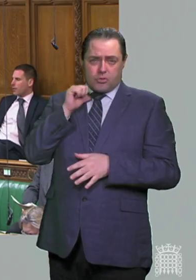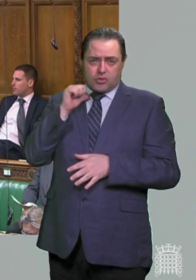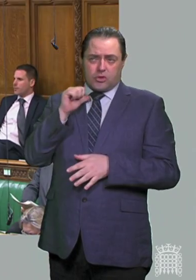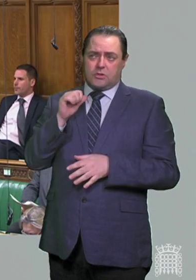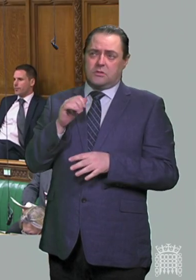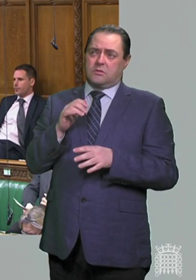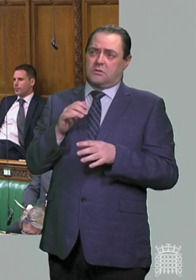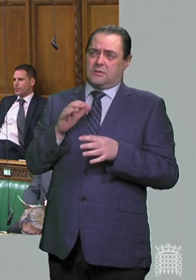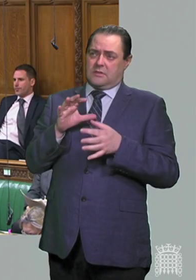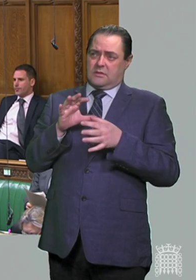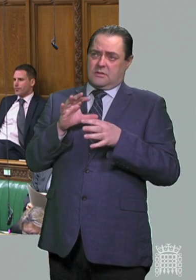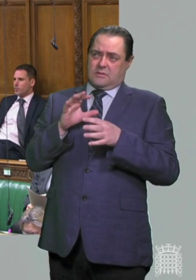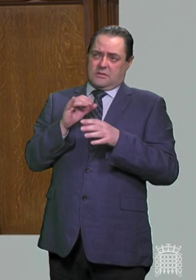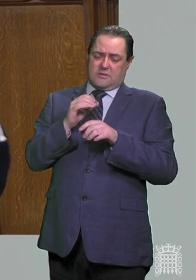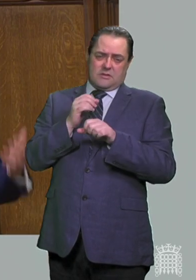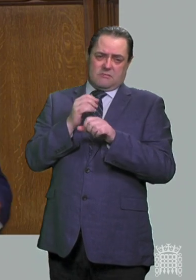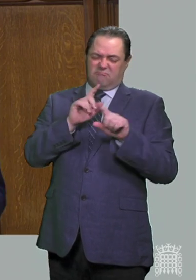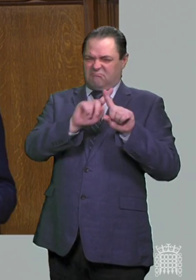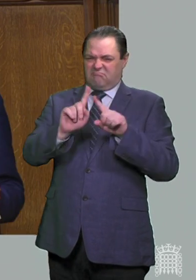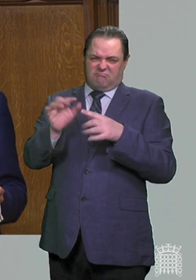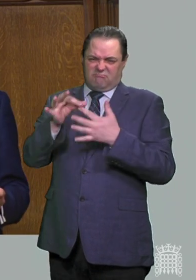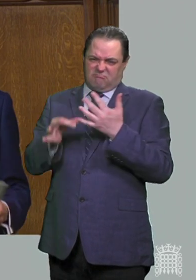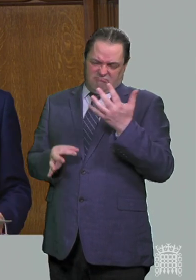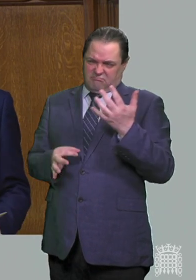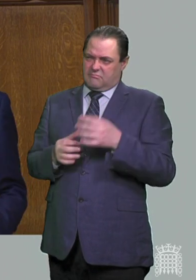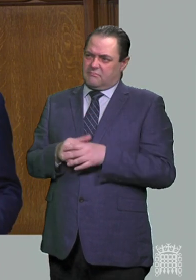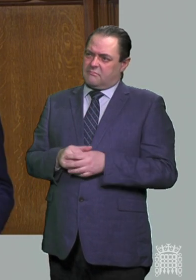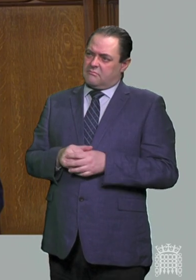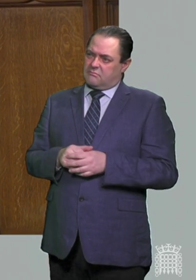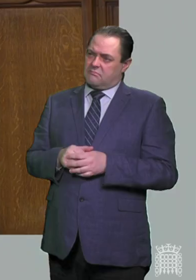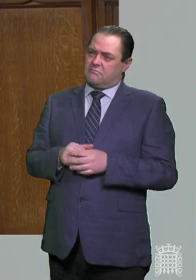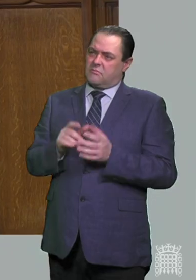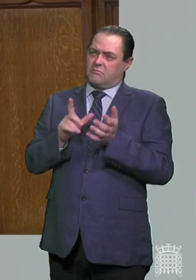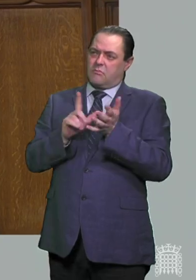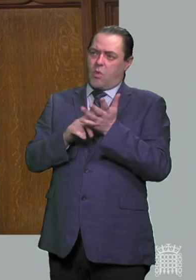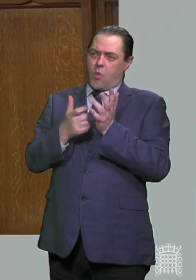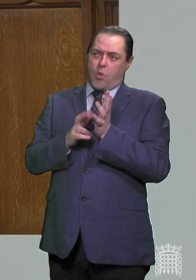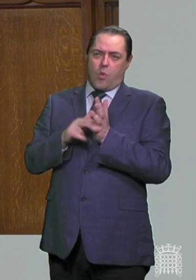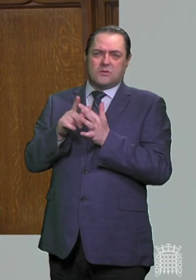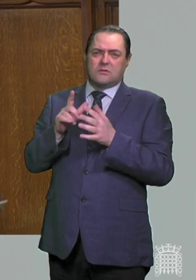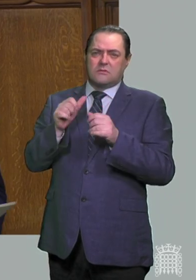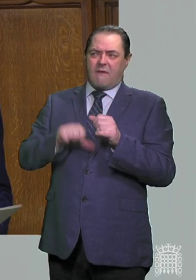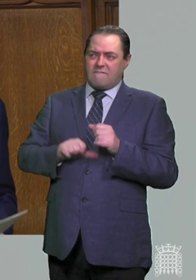Lomas in South Anston, Grays of Thurcroft, Stuart Saunders in Maltby and Lawns Farm in Morthen.